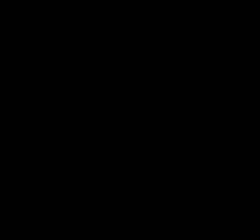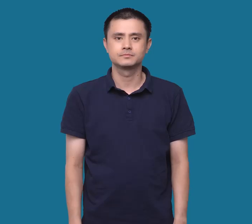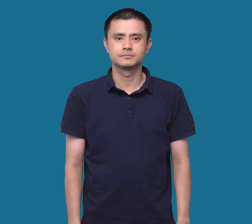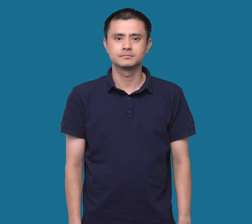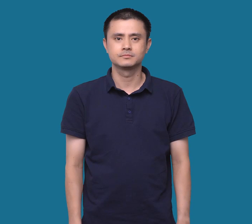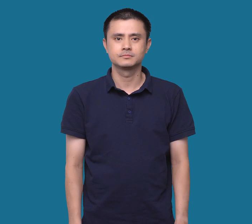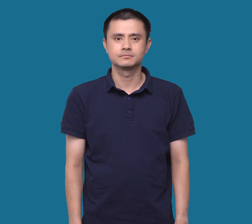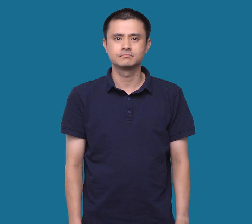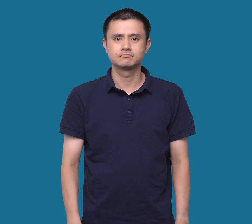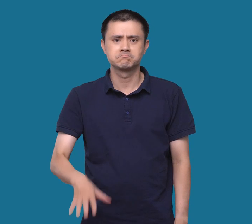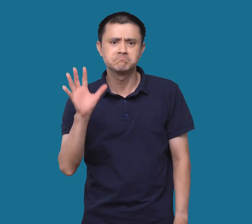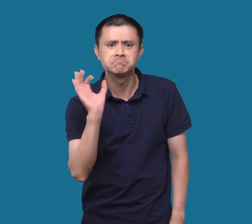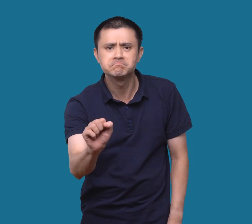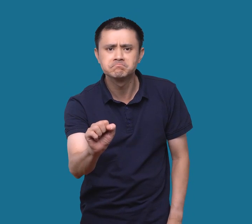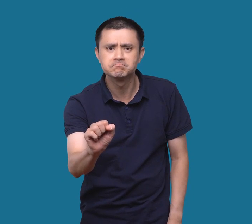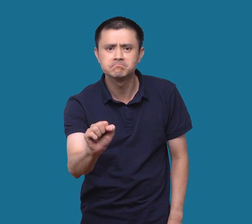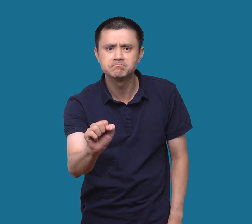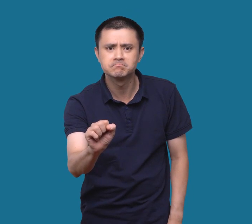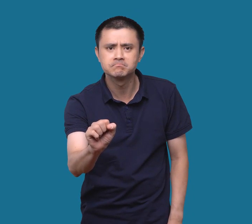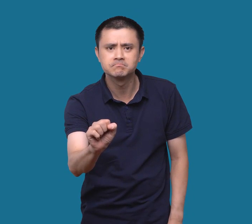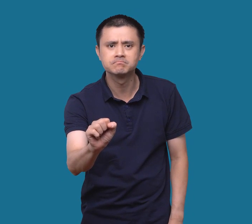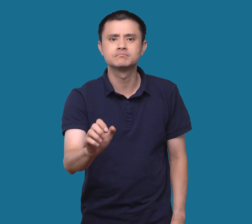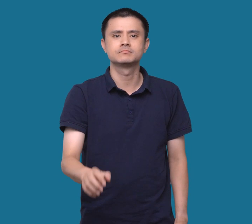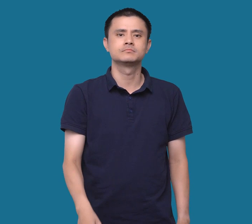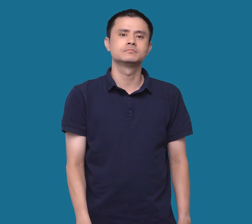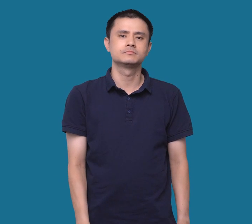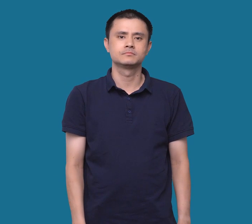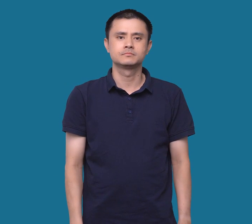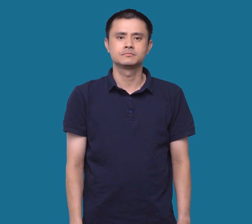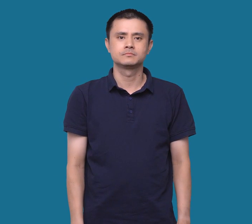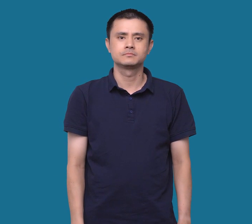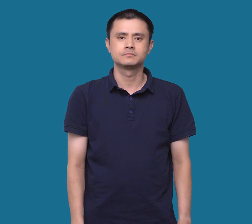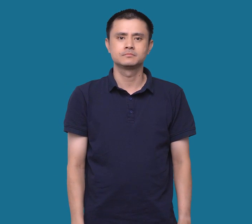bắt